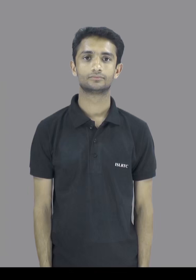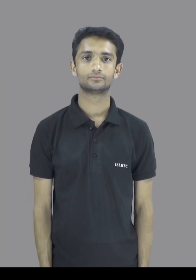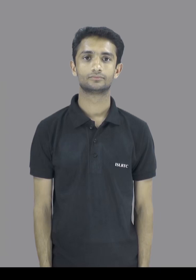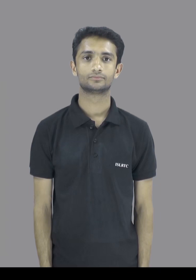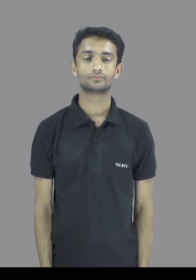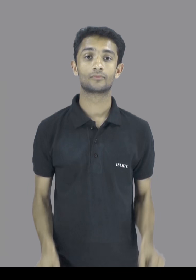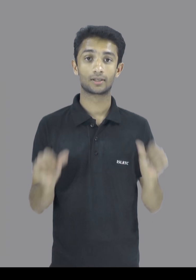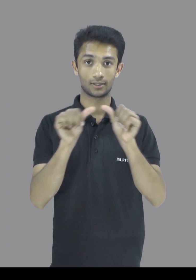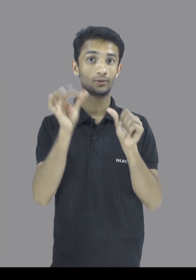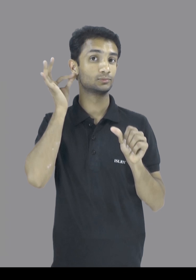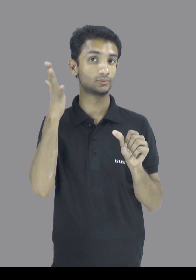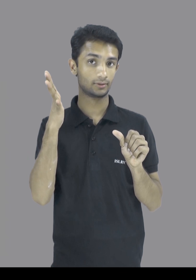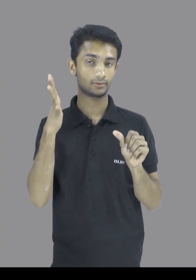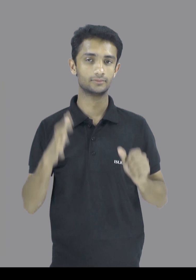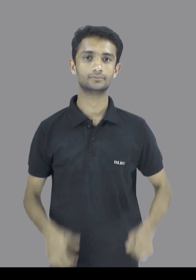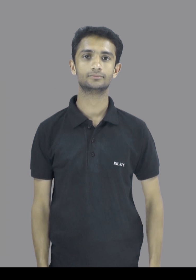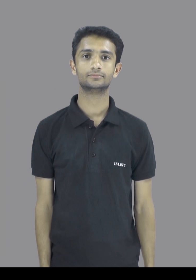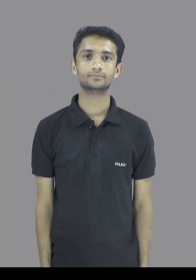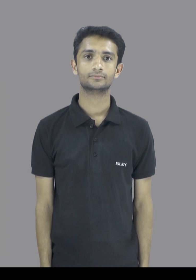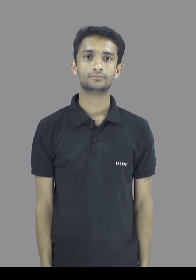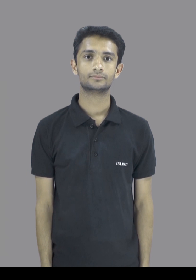Amritsar